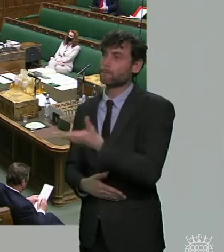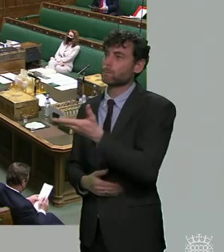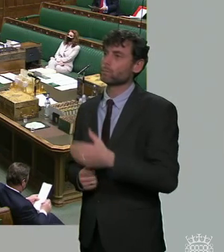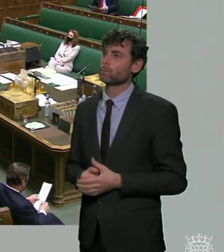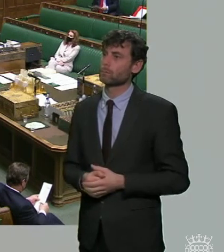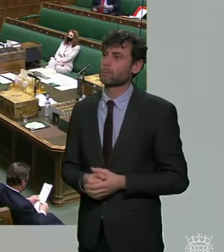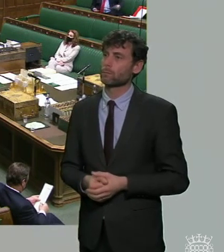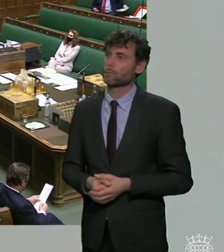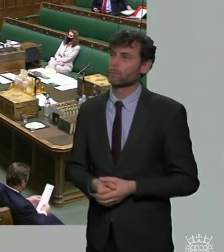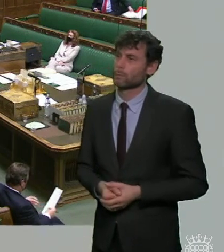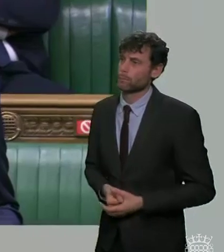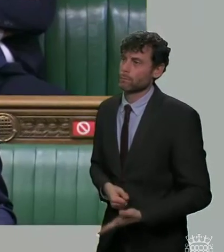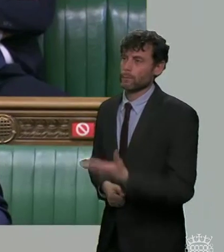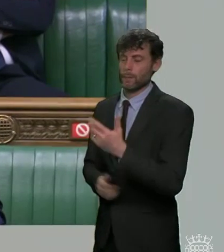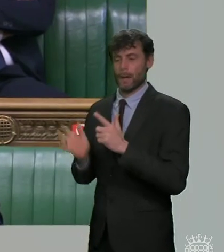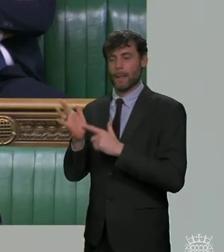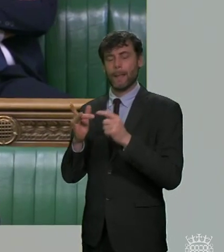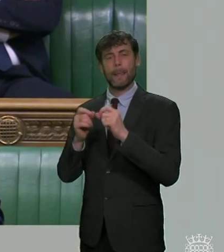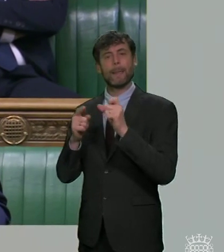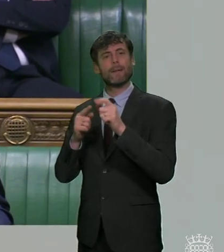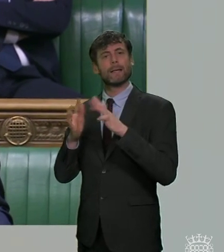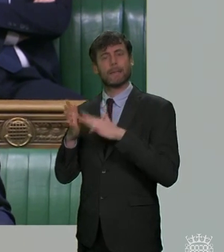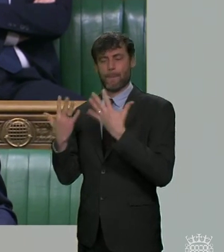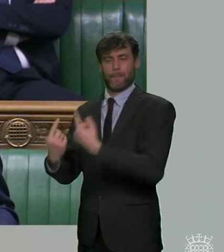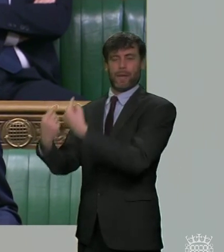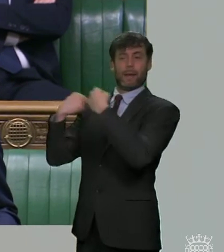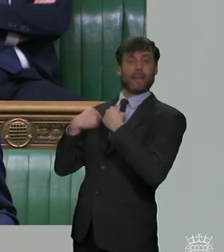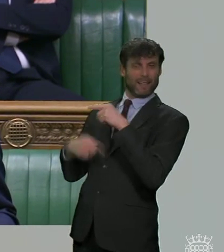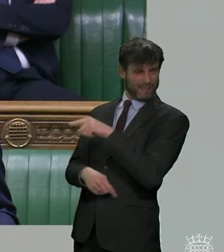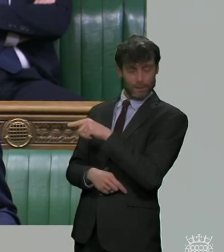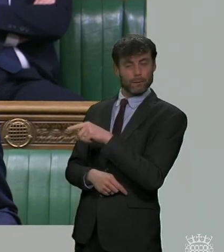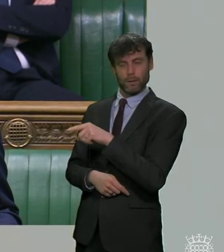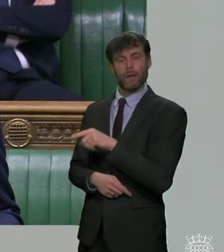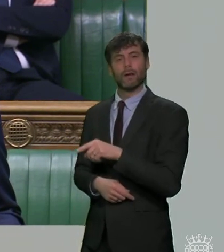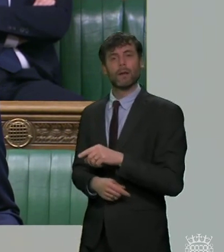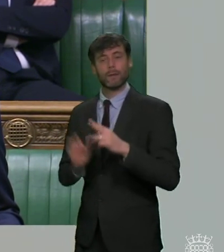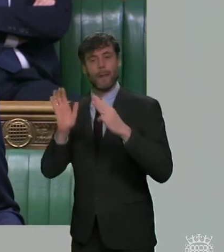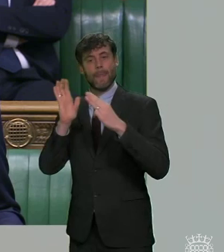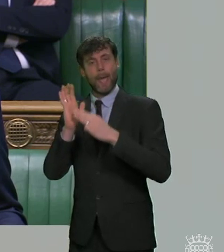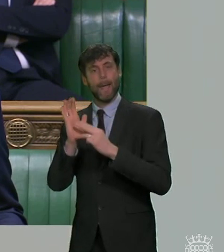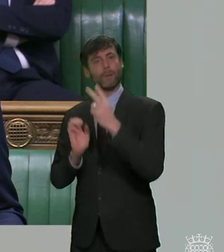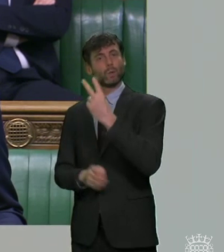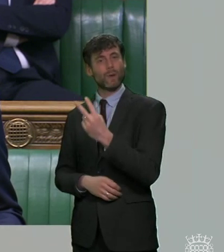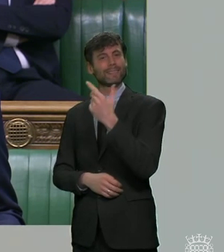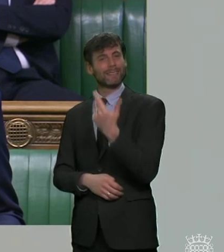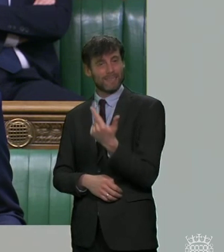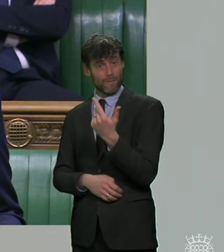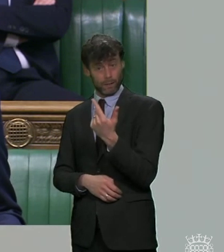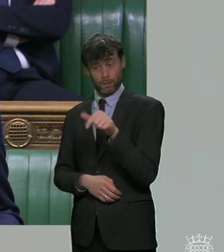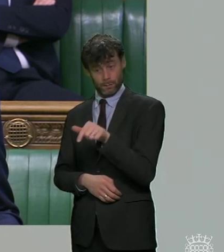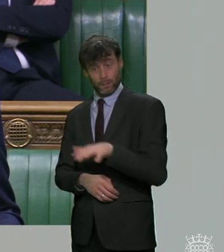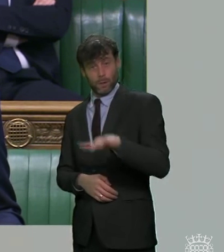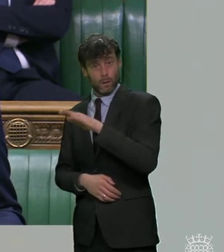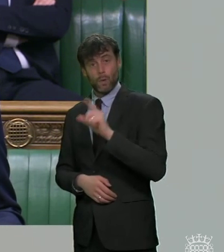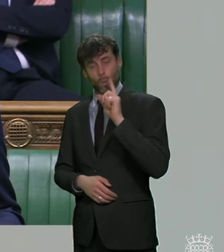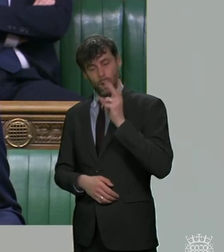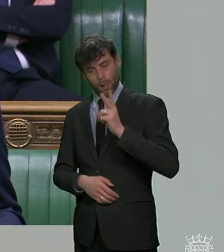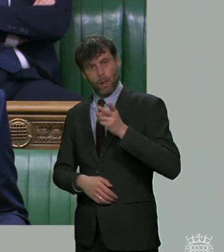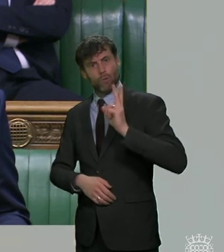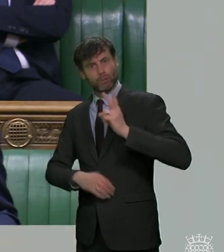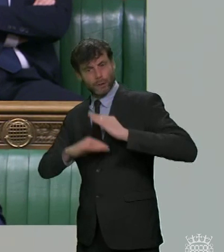Despite the claims of Eastleigh Liberal Democrats, my constituents will be delighted to know that the concrete section of the M27 will start to be resurfaced this summer.